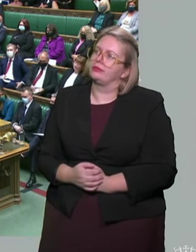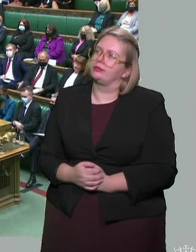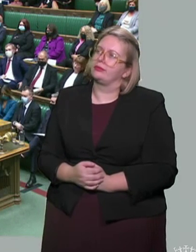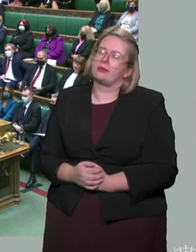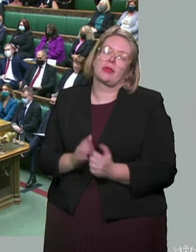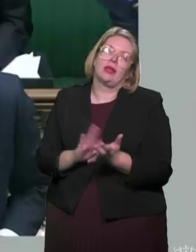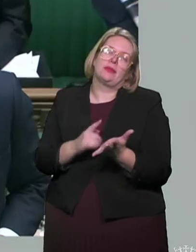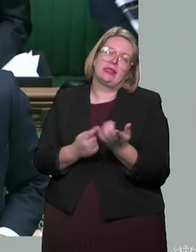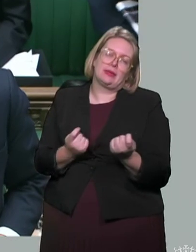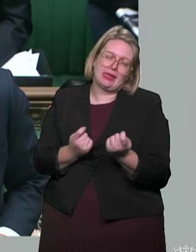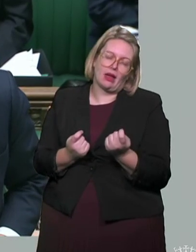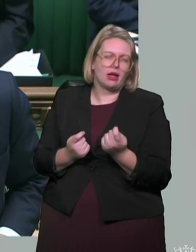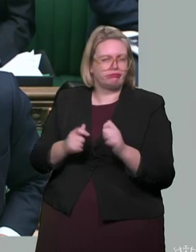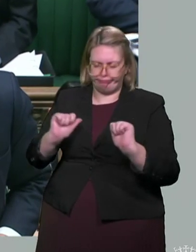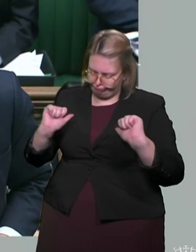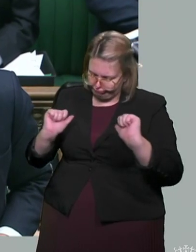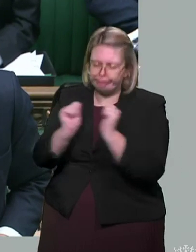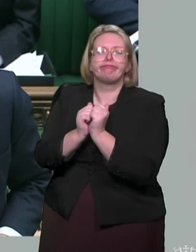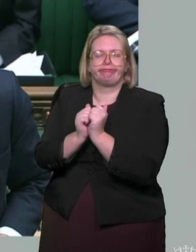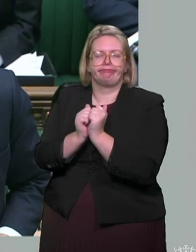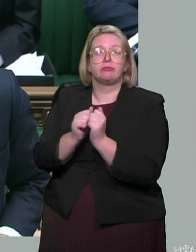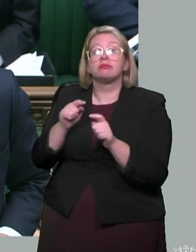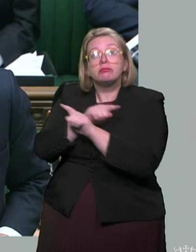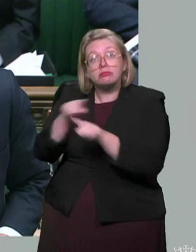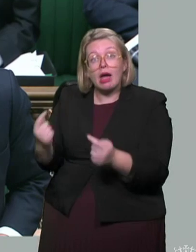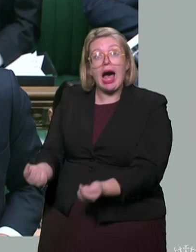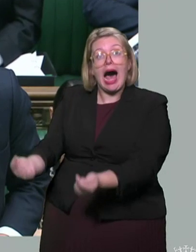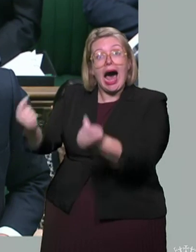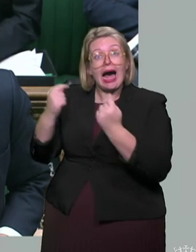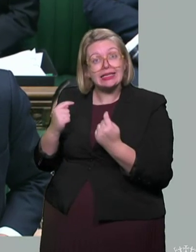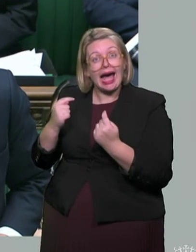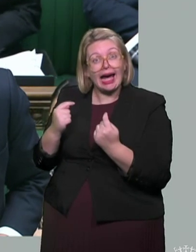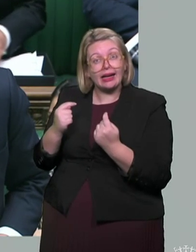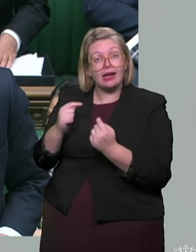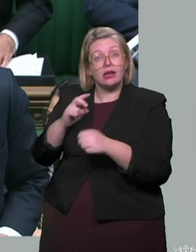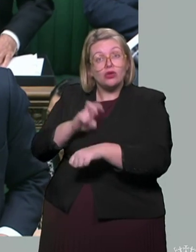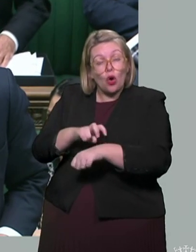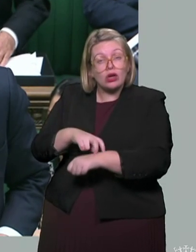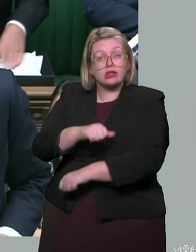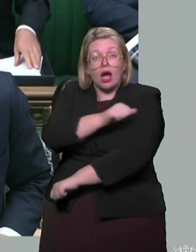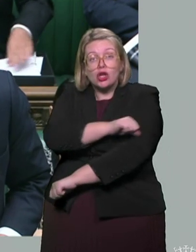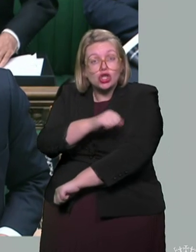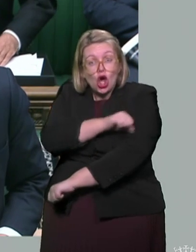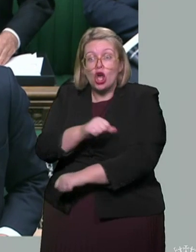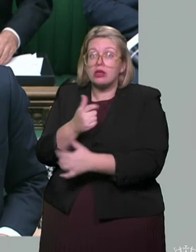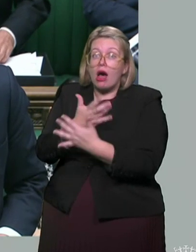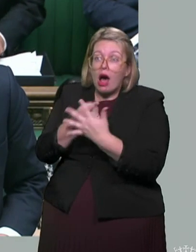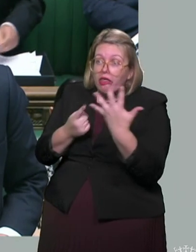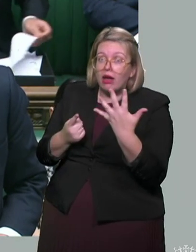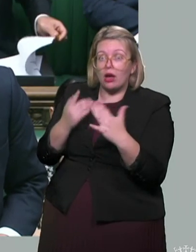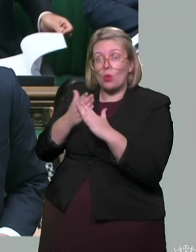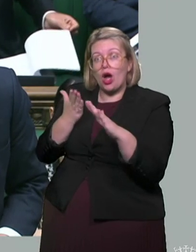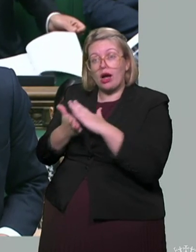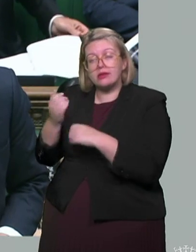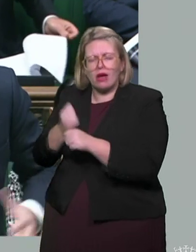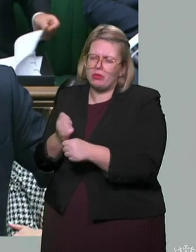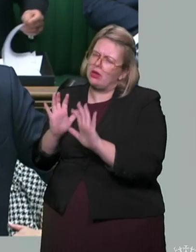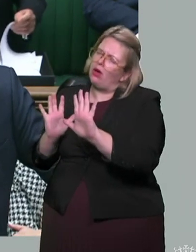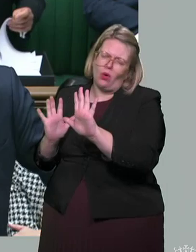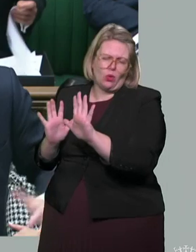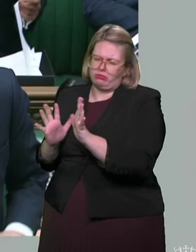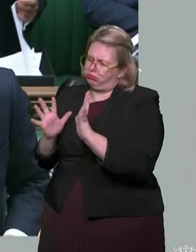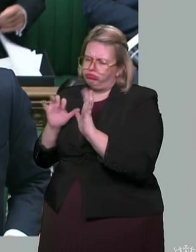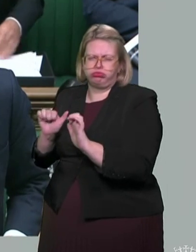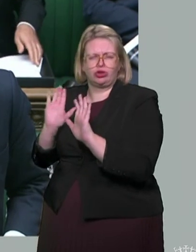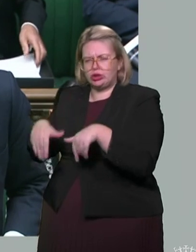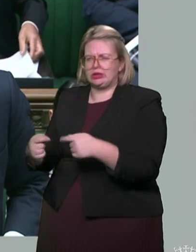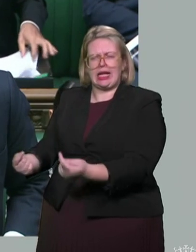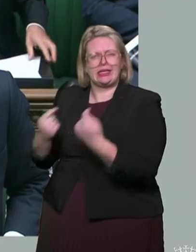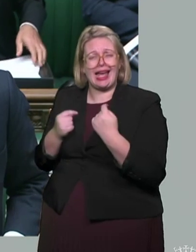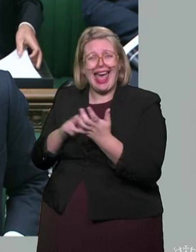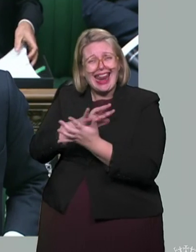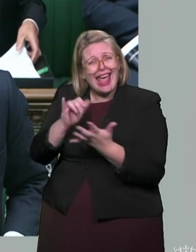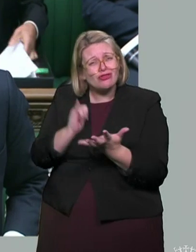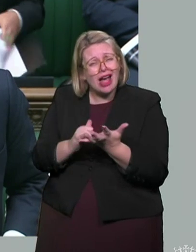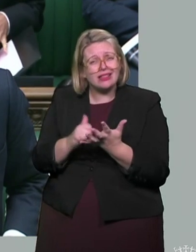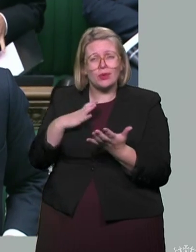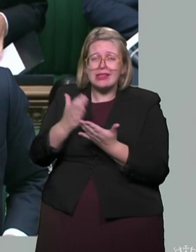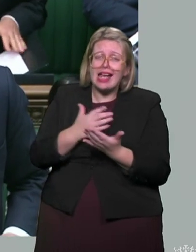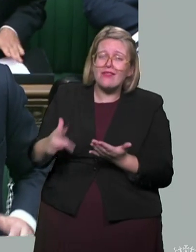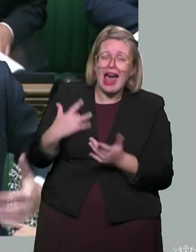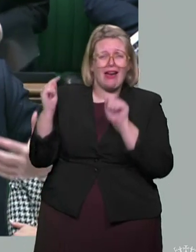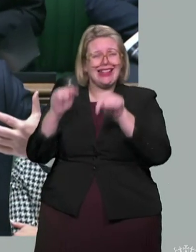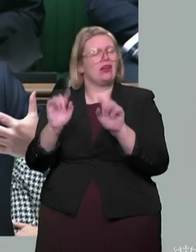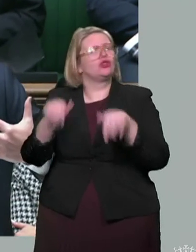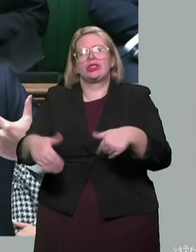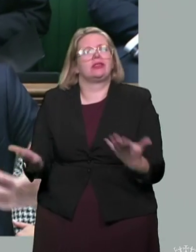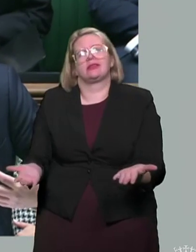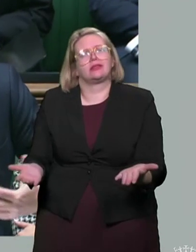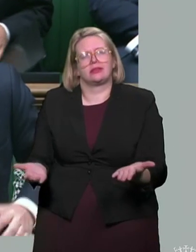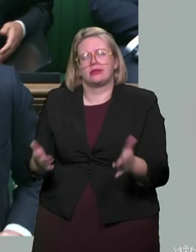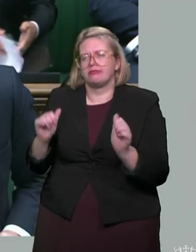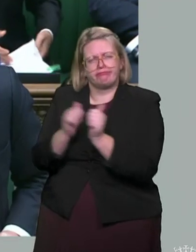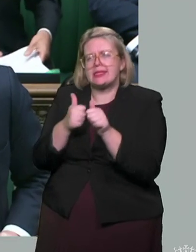I join the honourable Lady absolutely in condemning attacks on all public servants and particularly on NHS staff, who are trying to save people and help people in their lives.